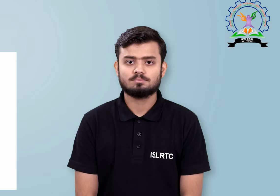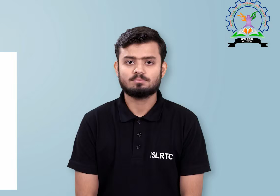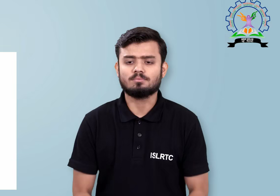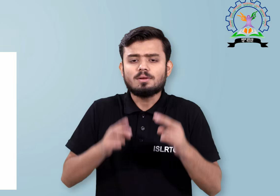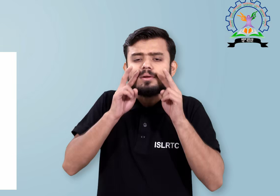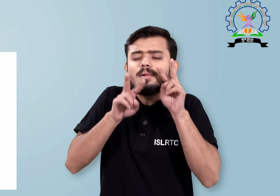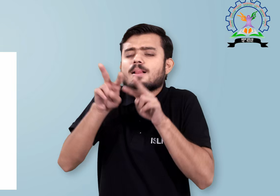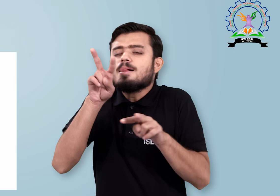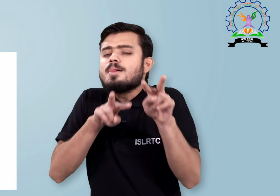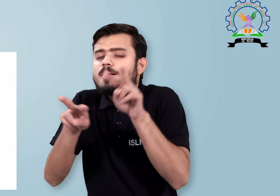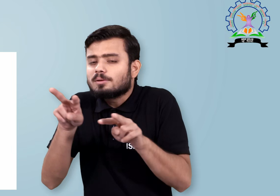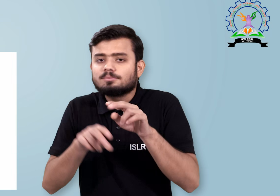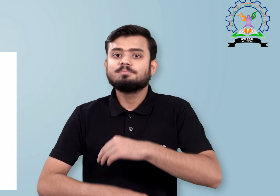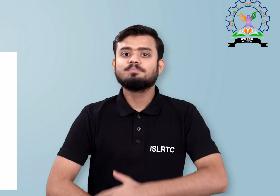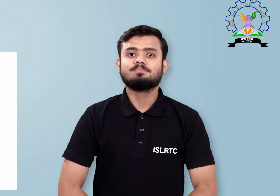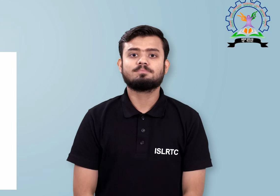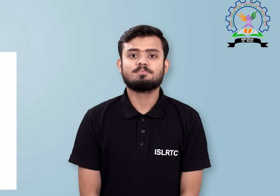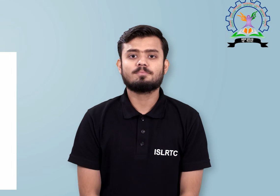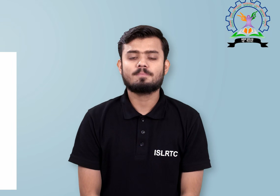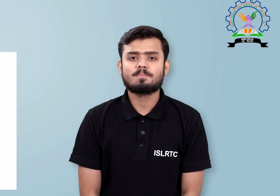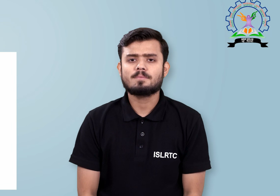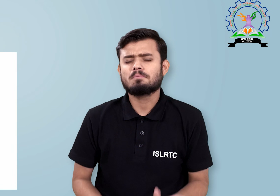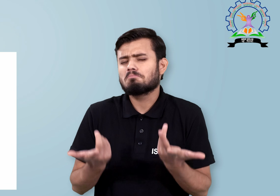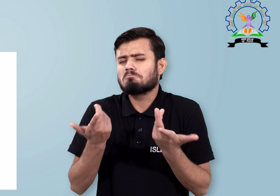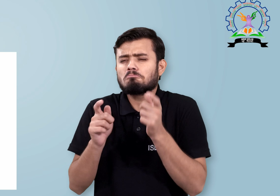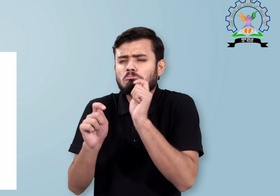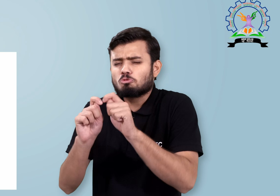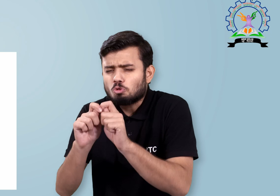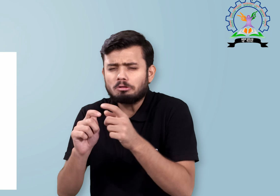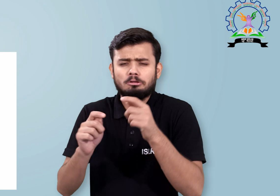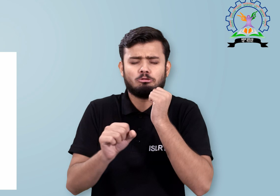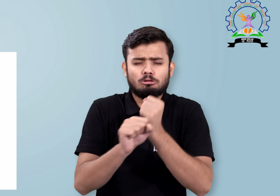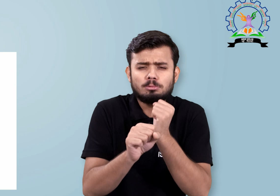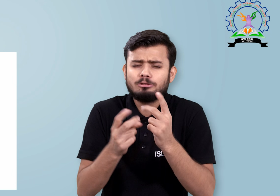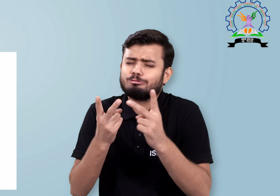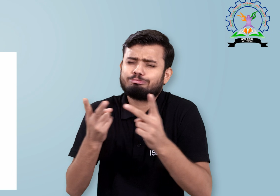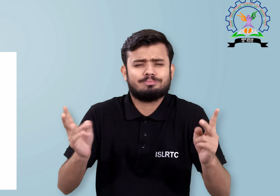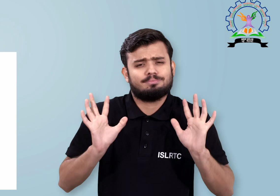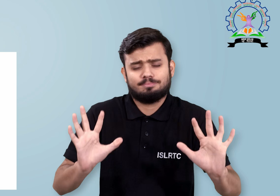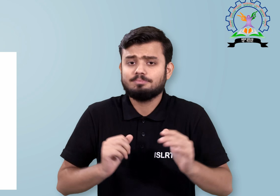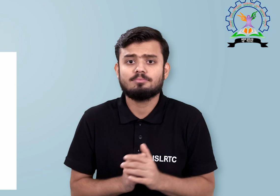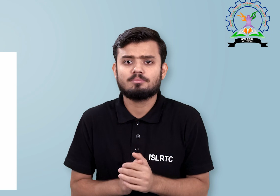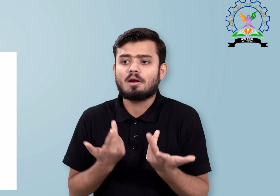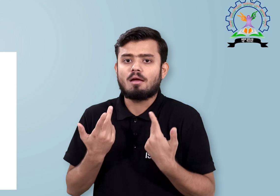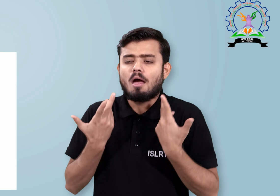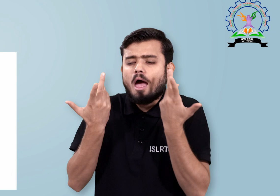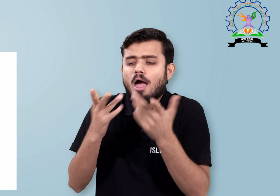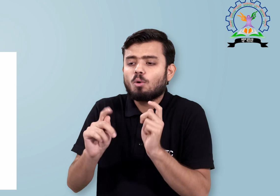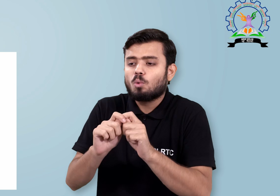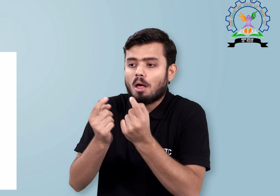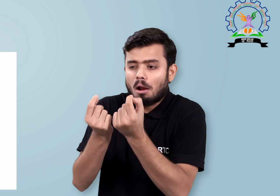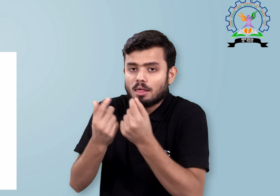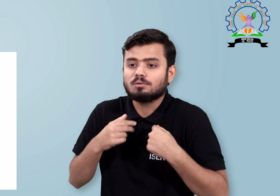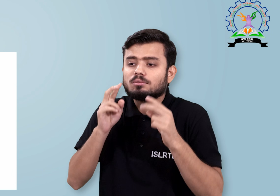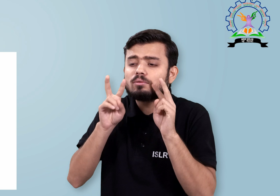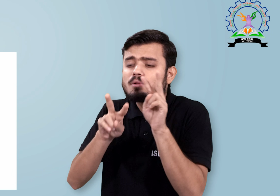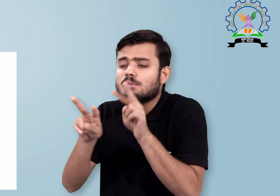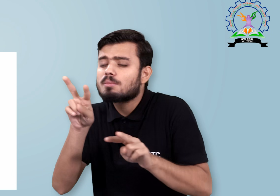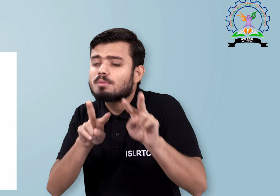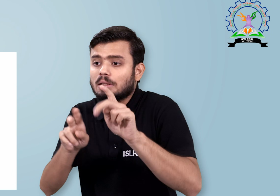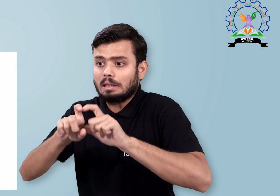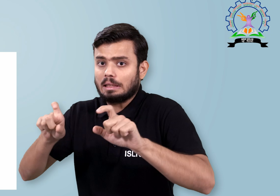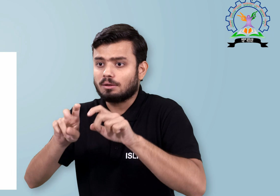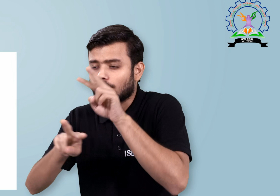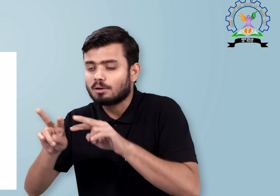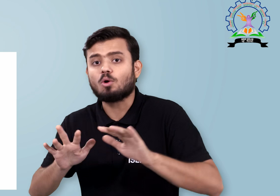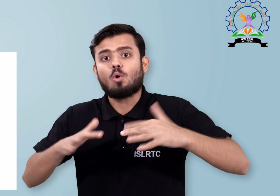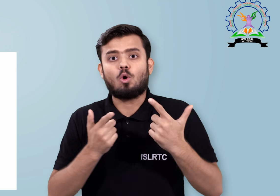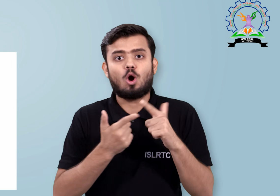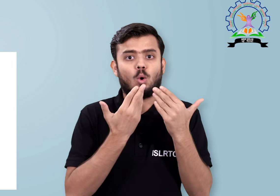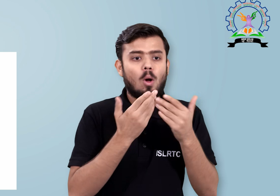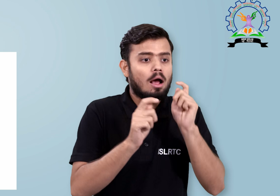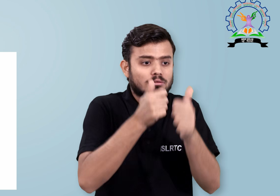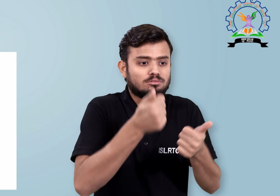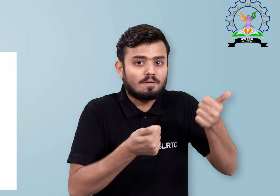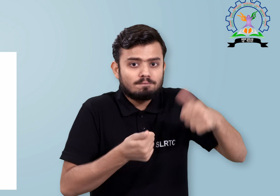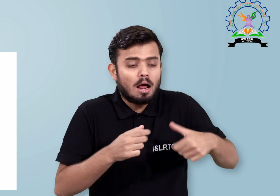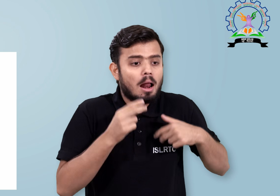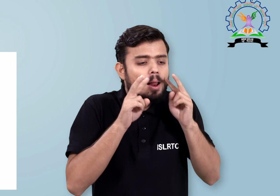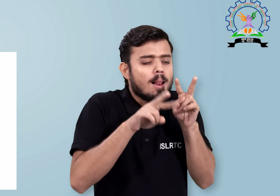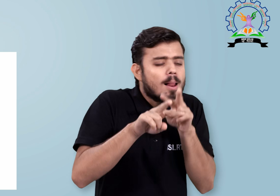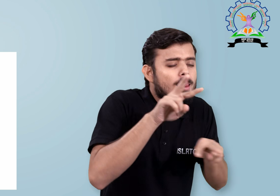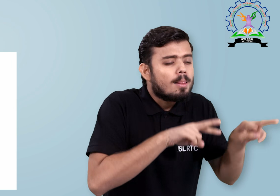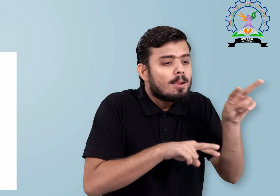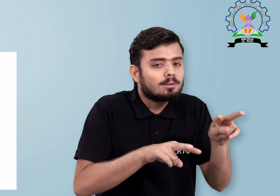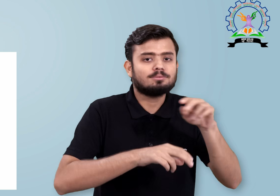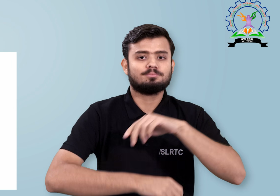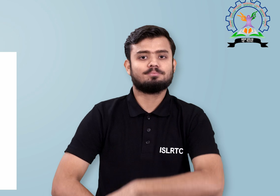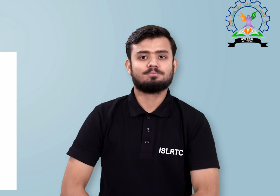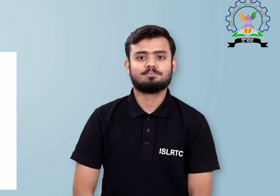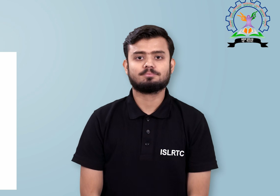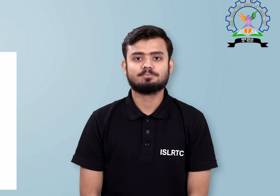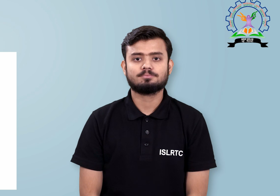Oversee To supervise a person or persons and their work.